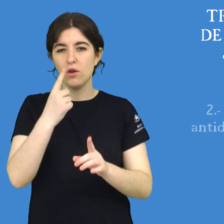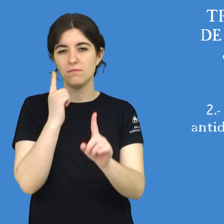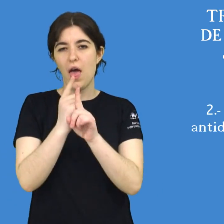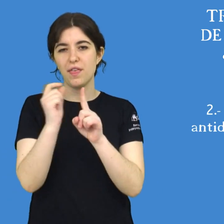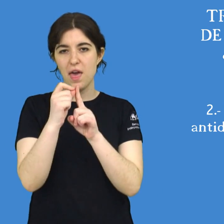contra